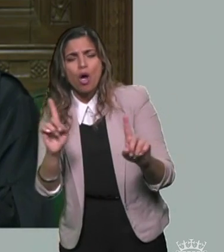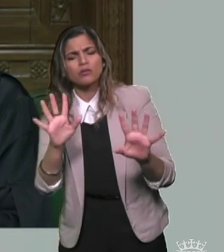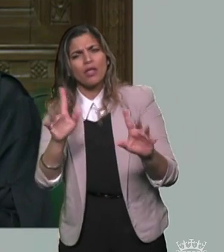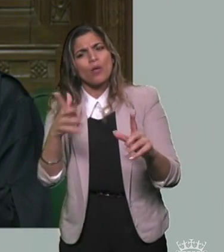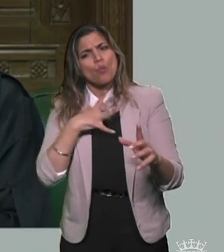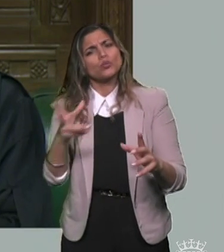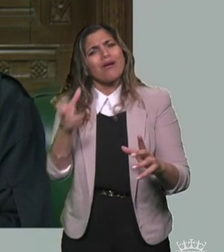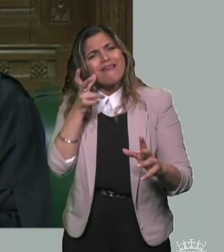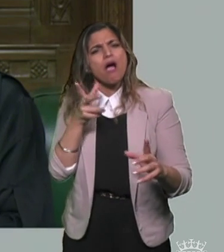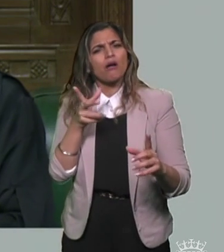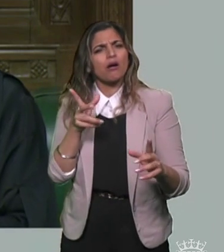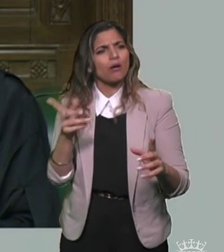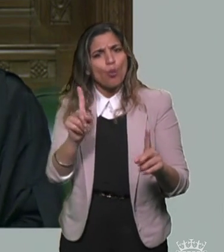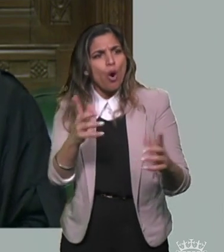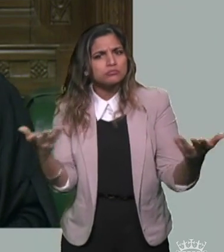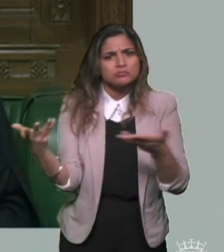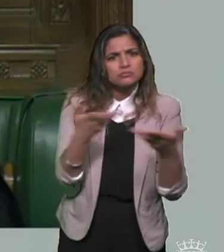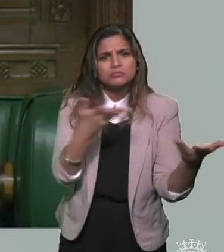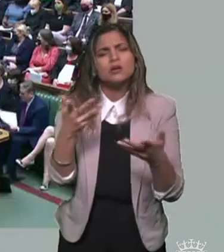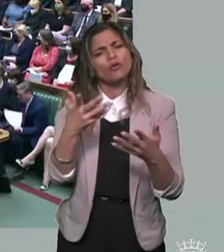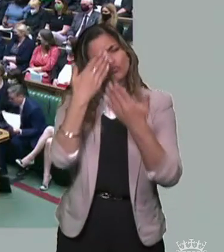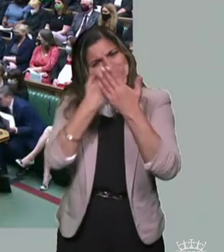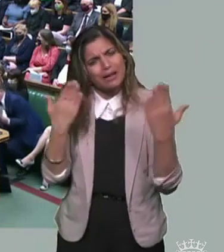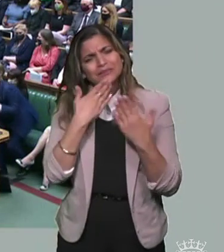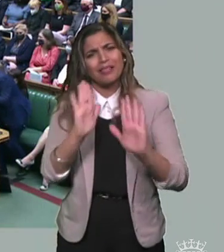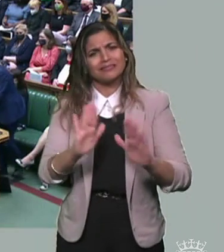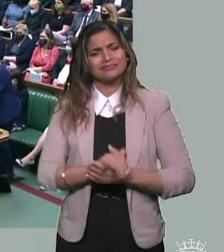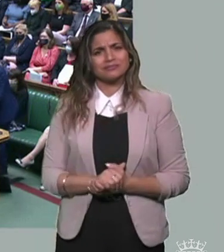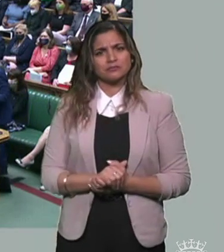Please, let us give our constituents the respect they deserve.